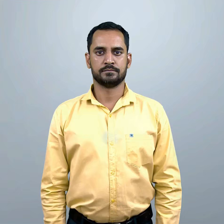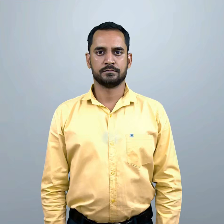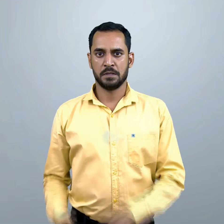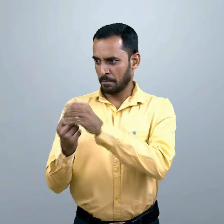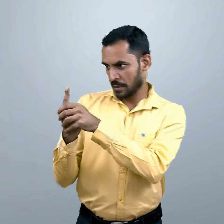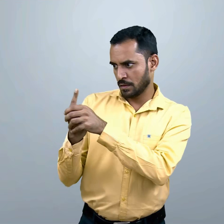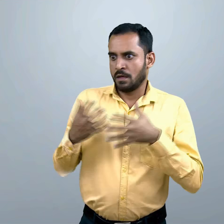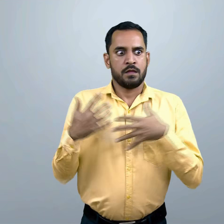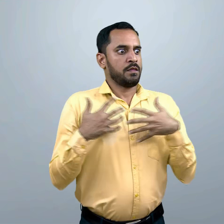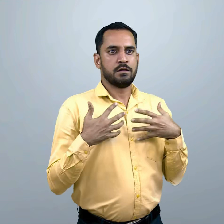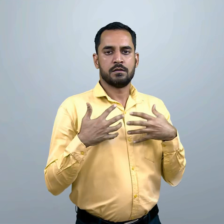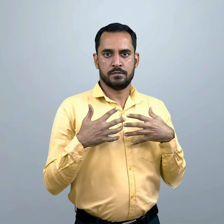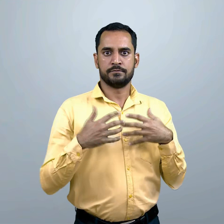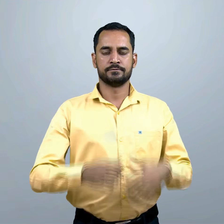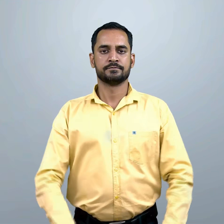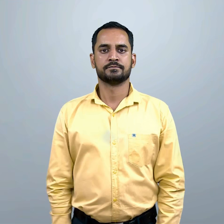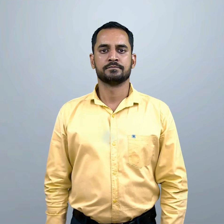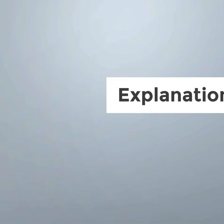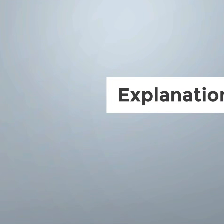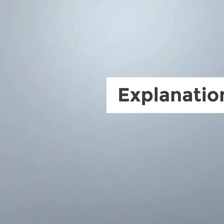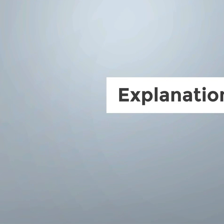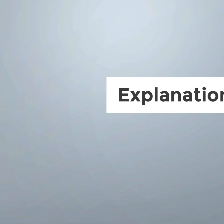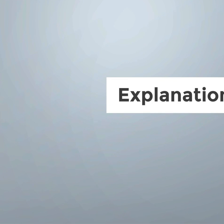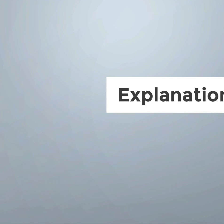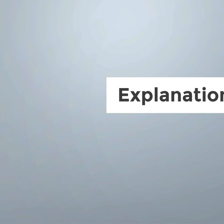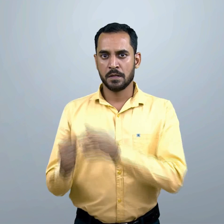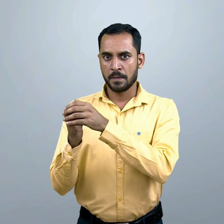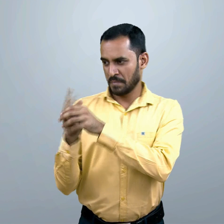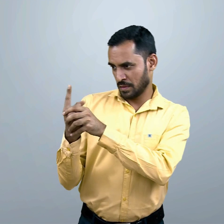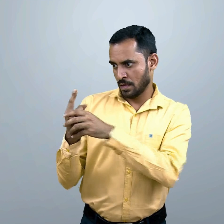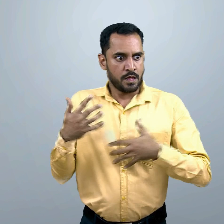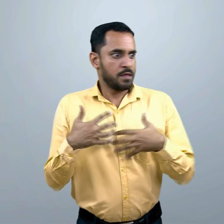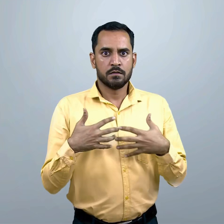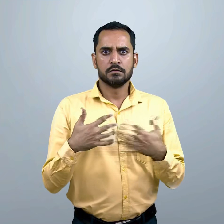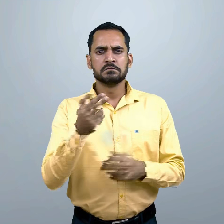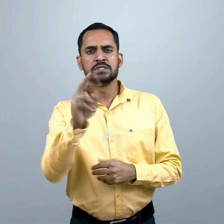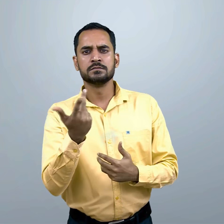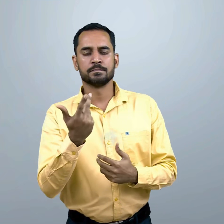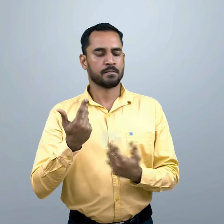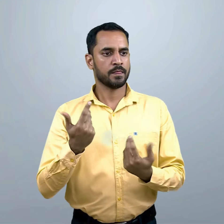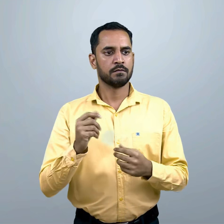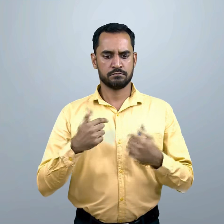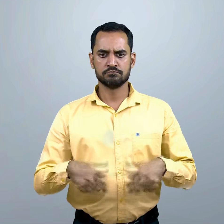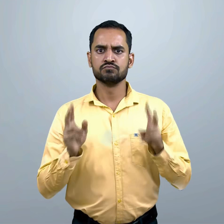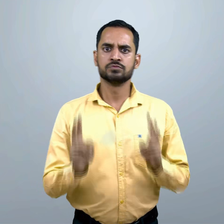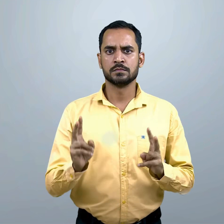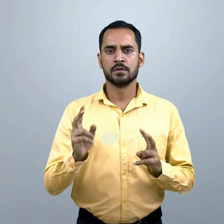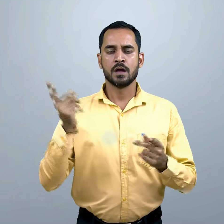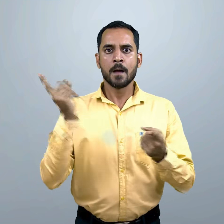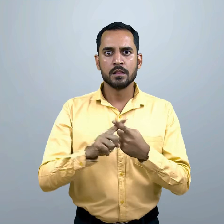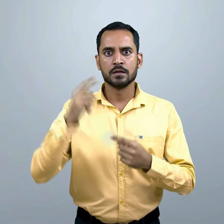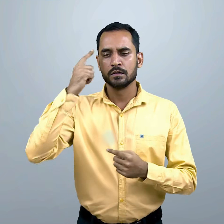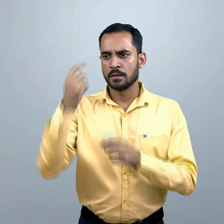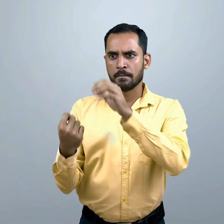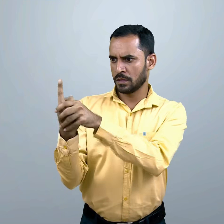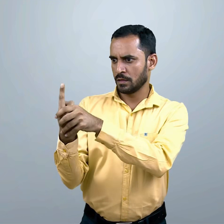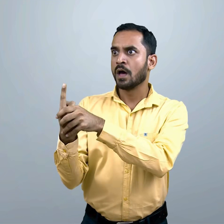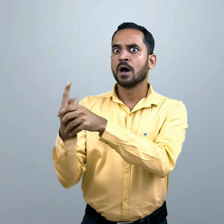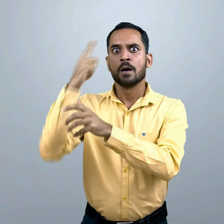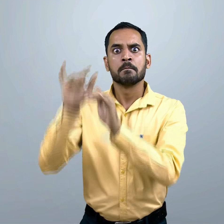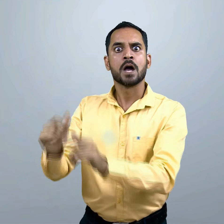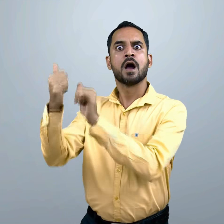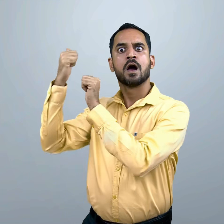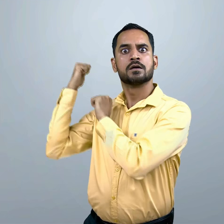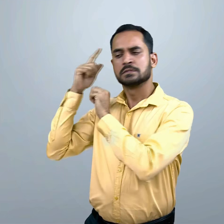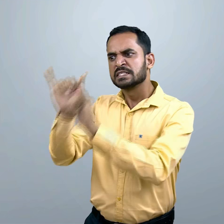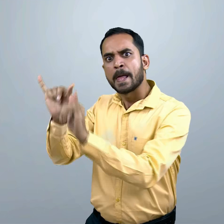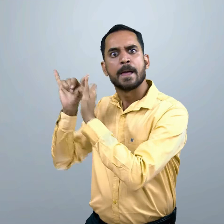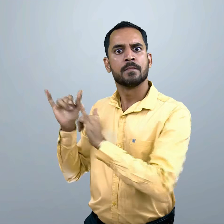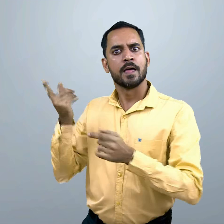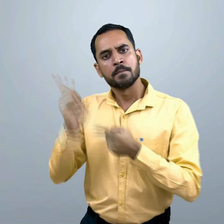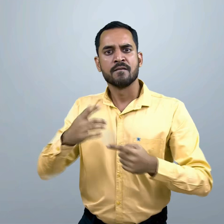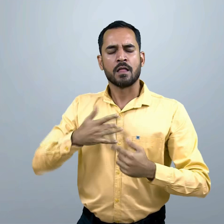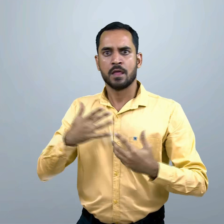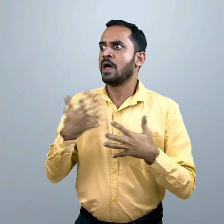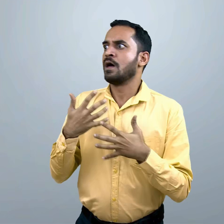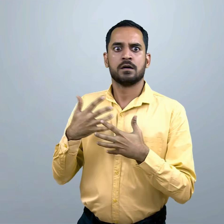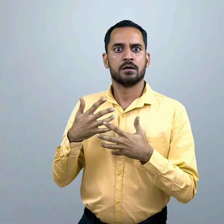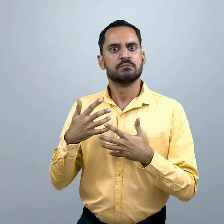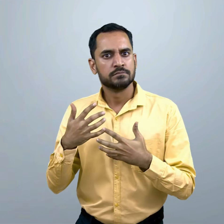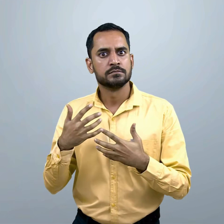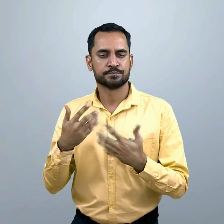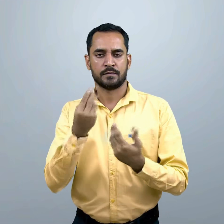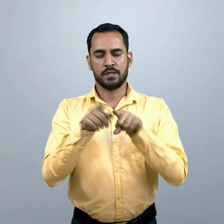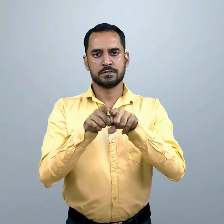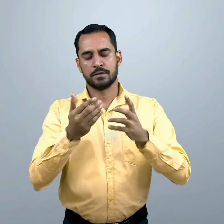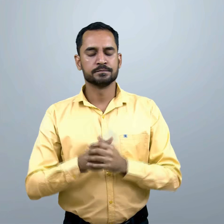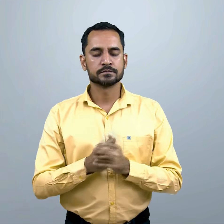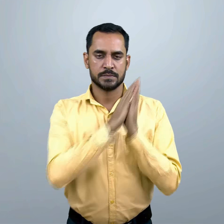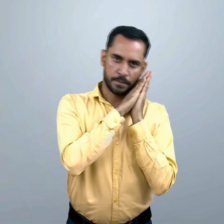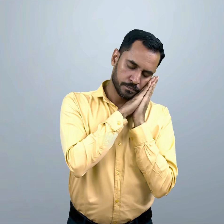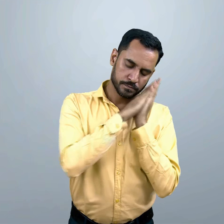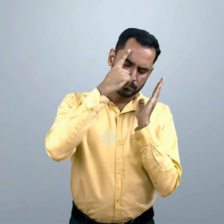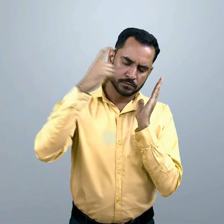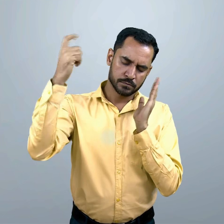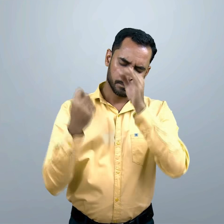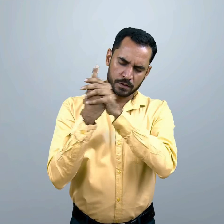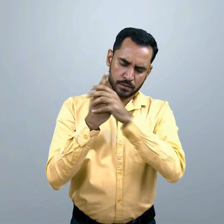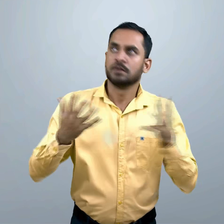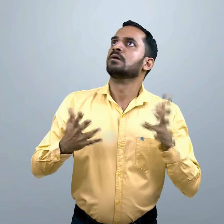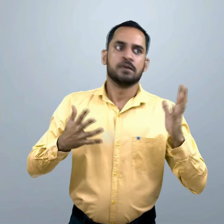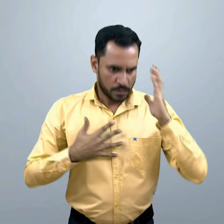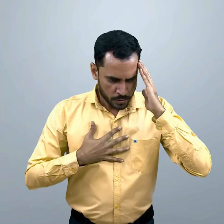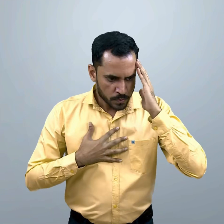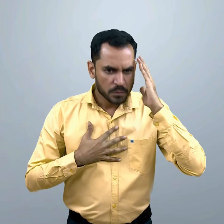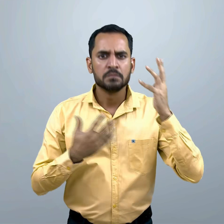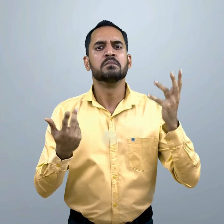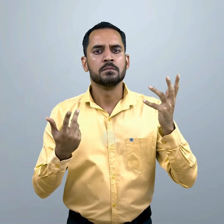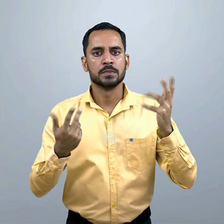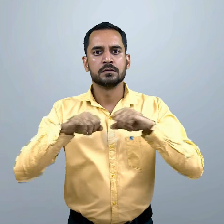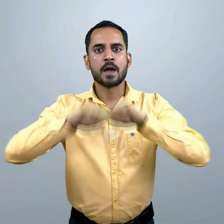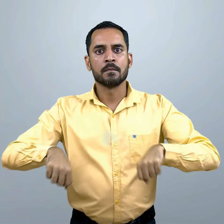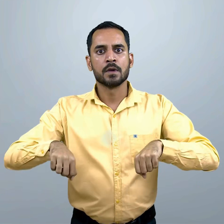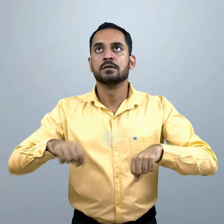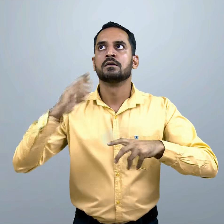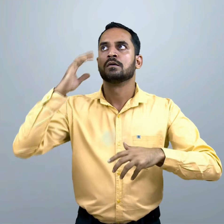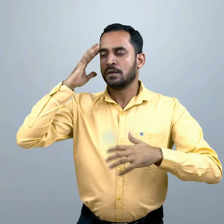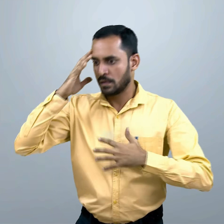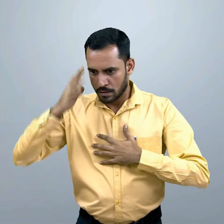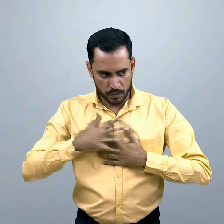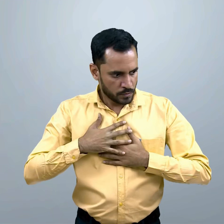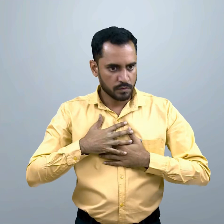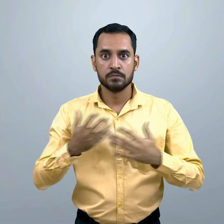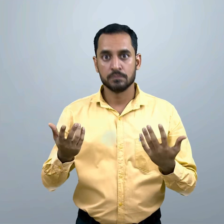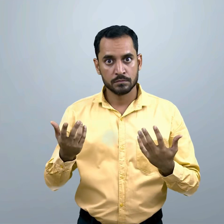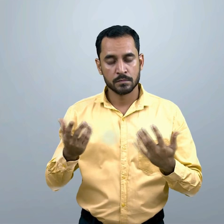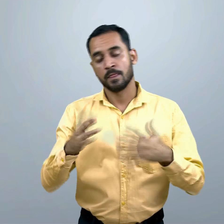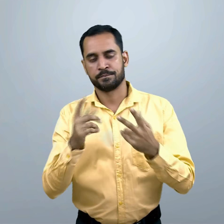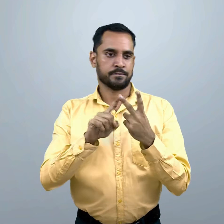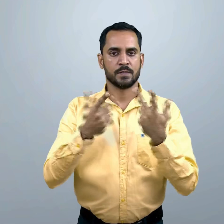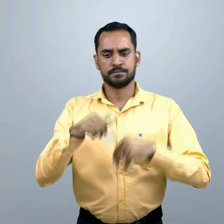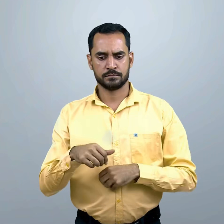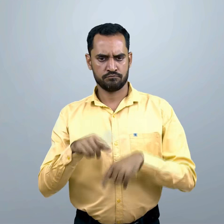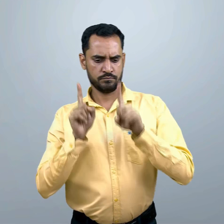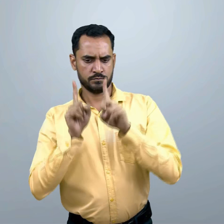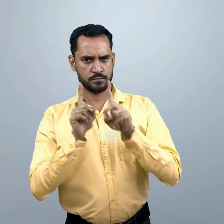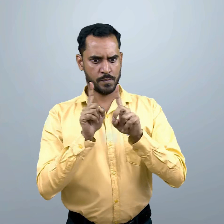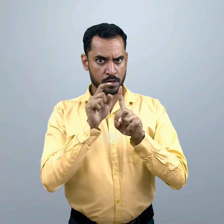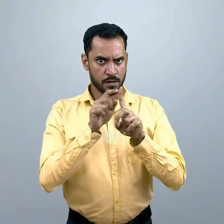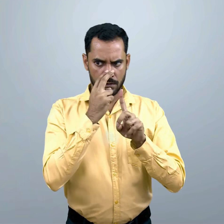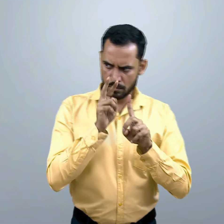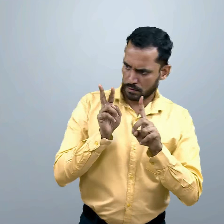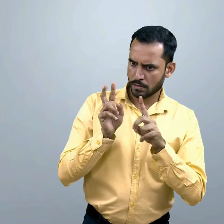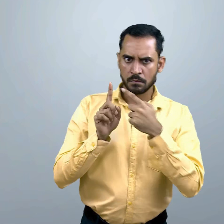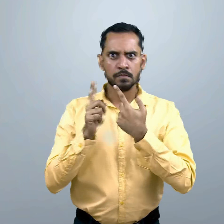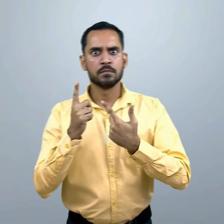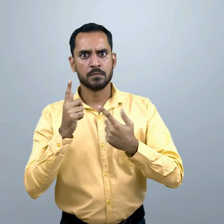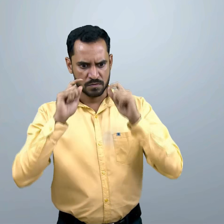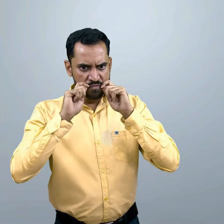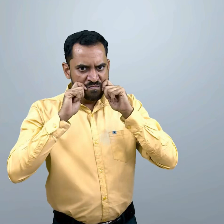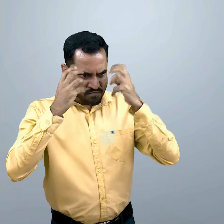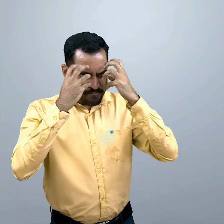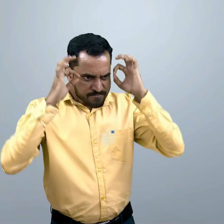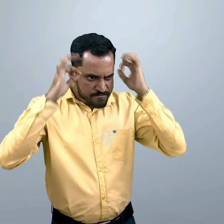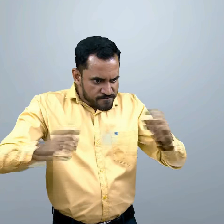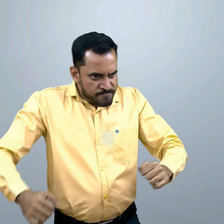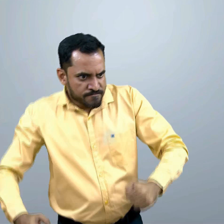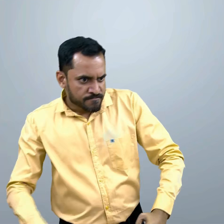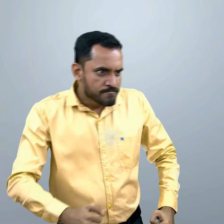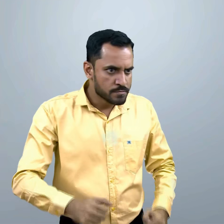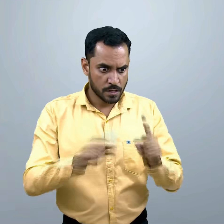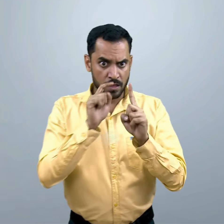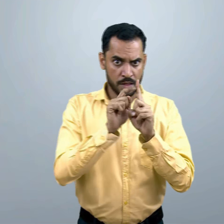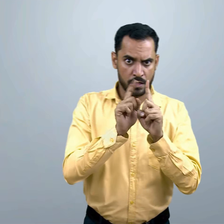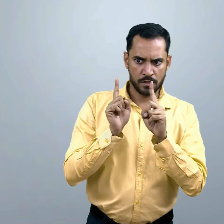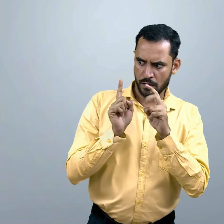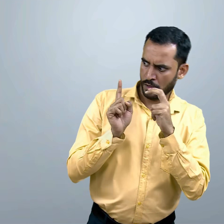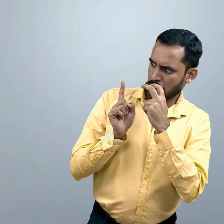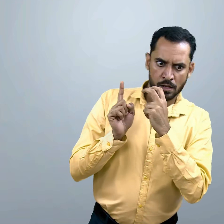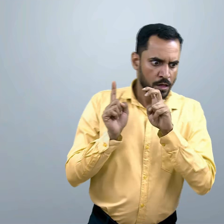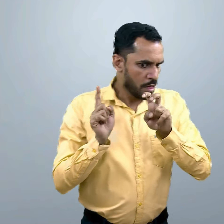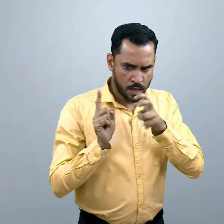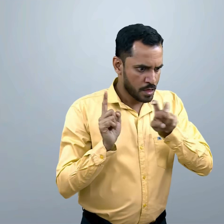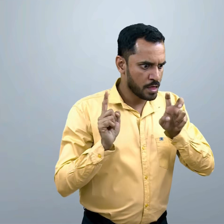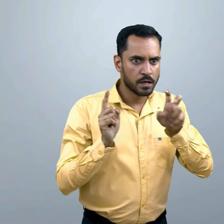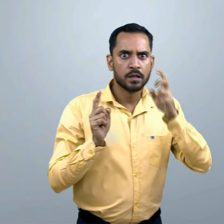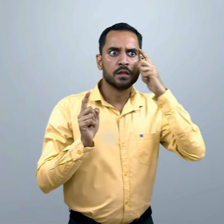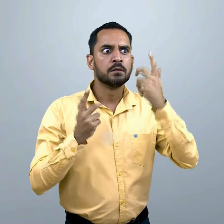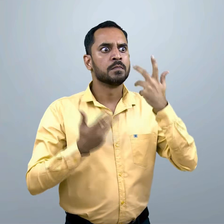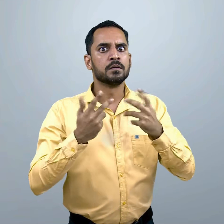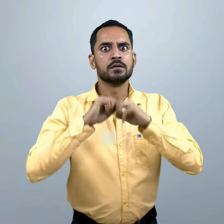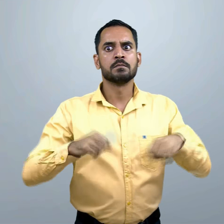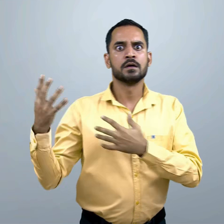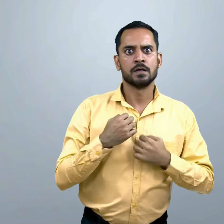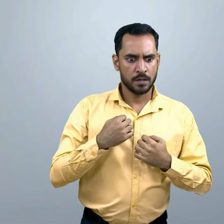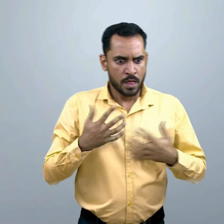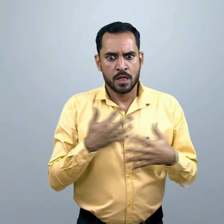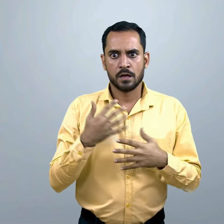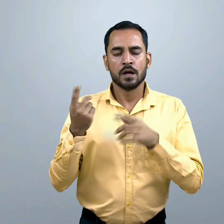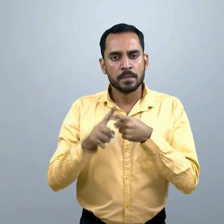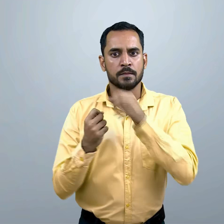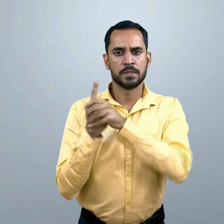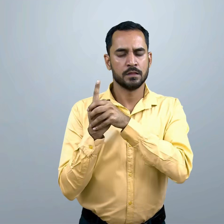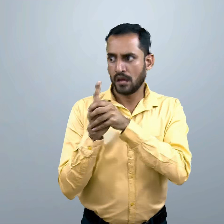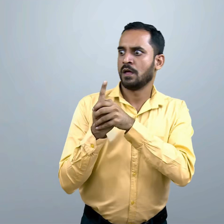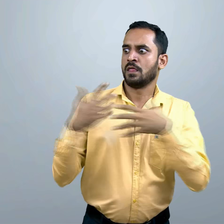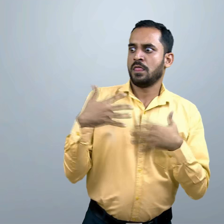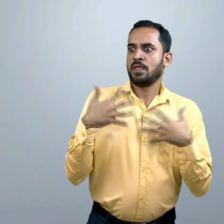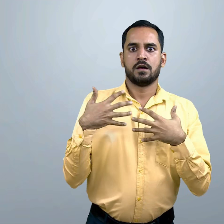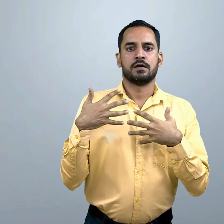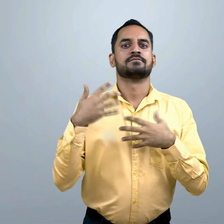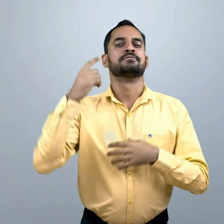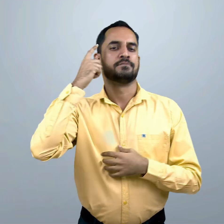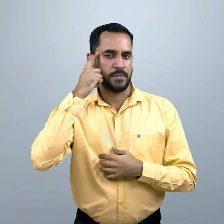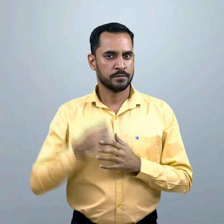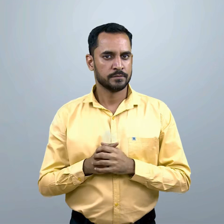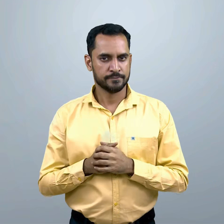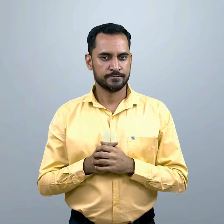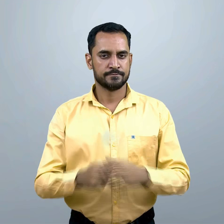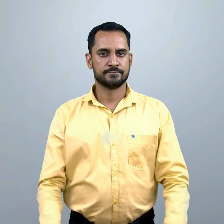CPTSD